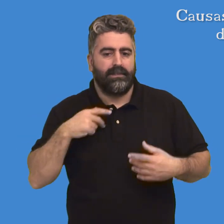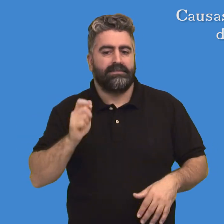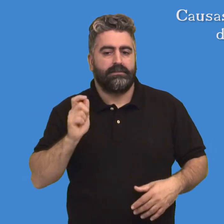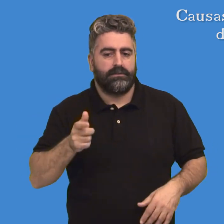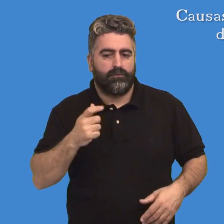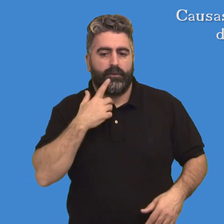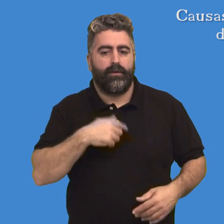frecuente